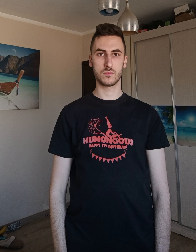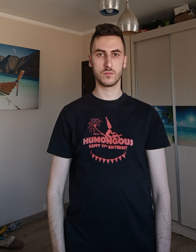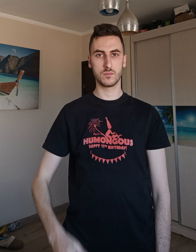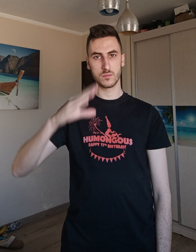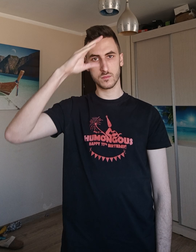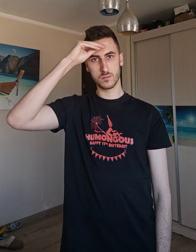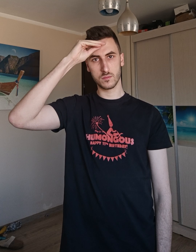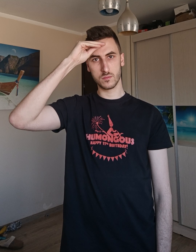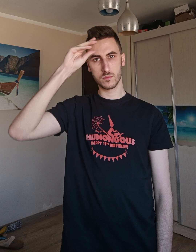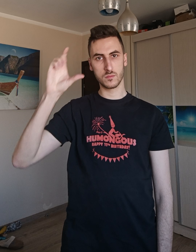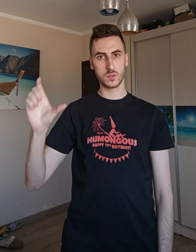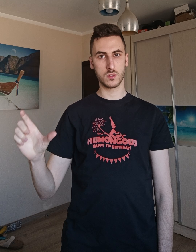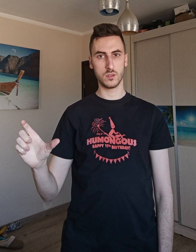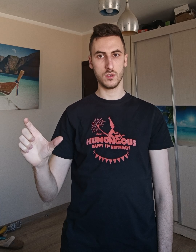איש